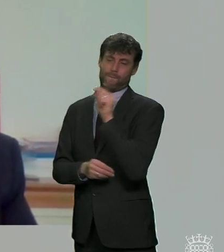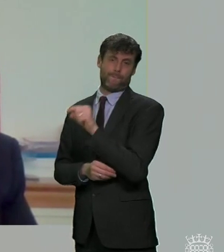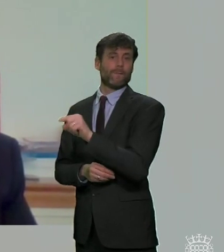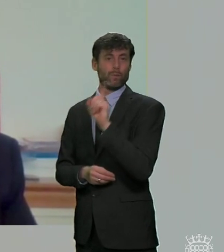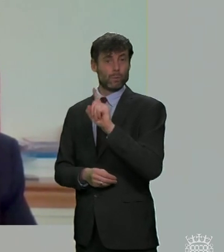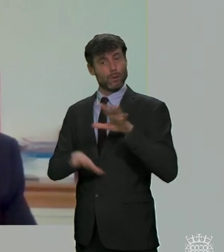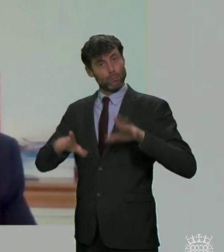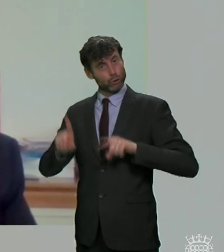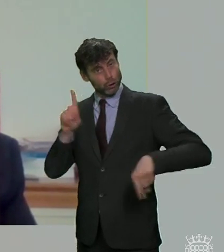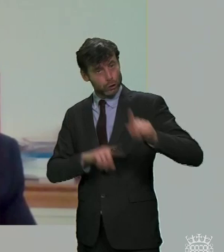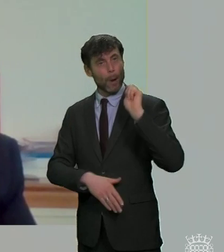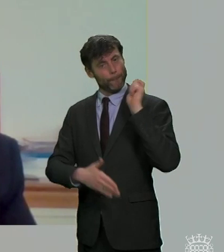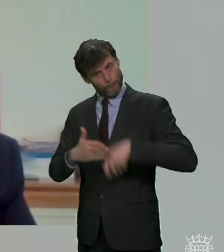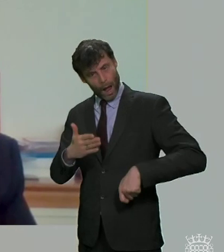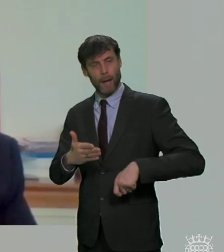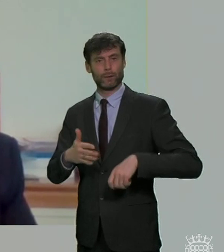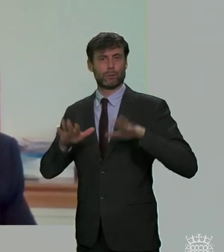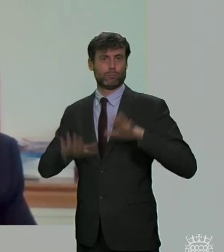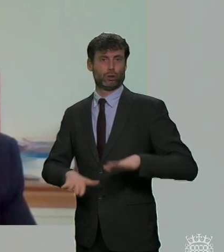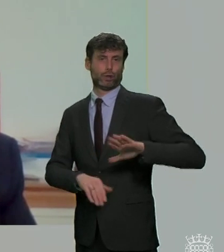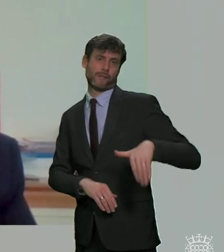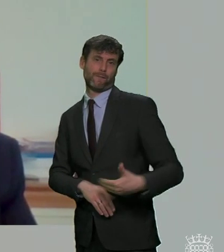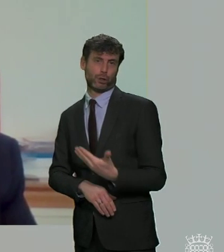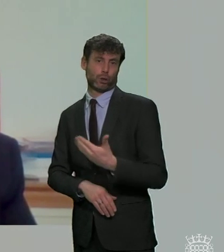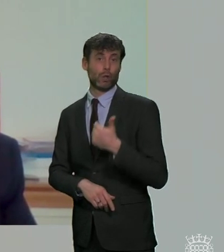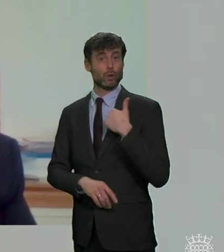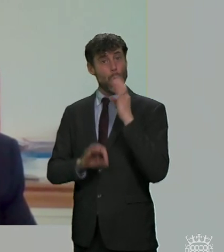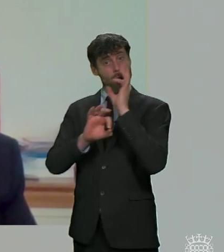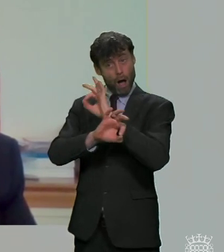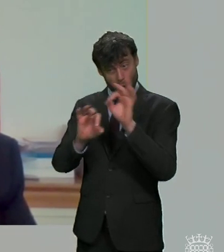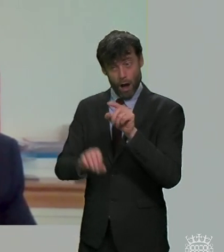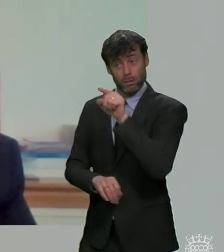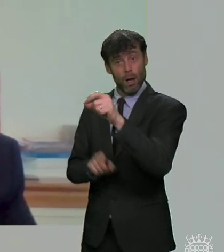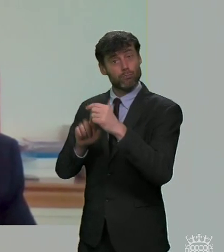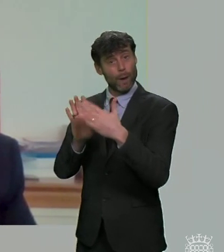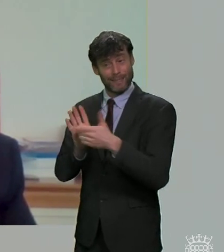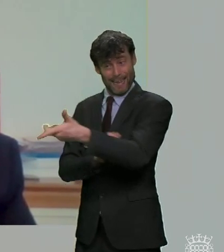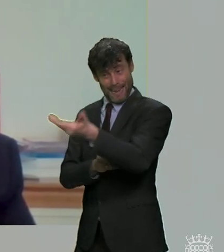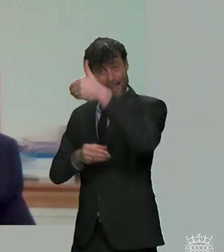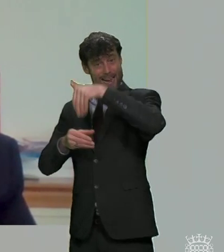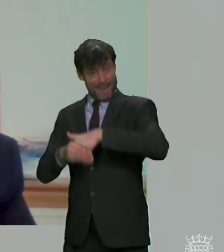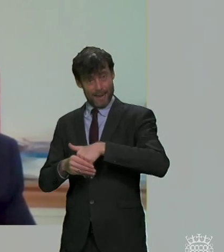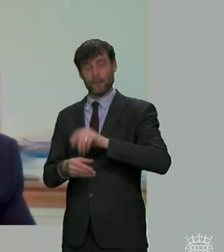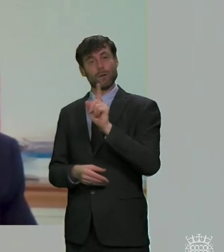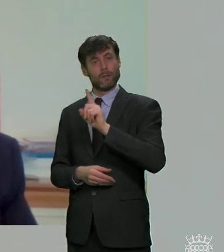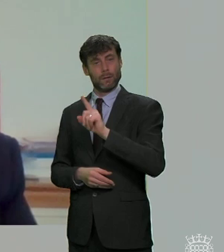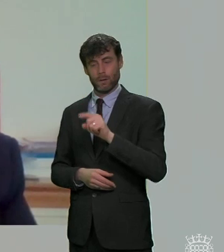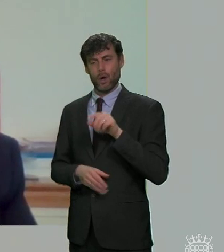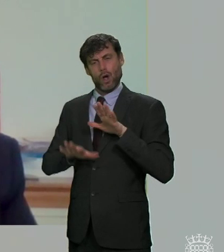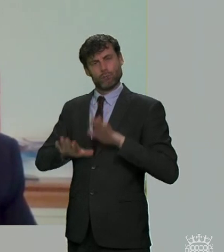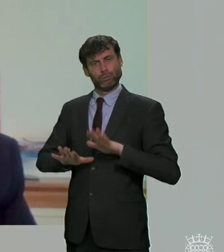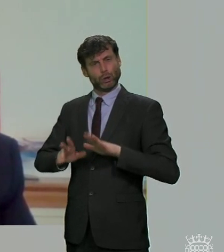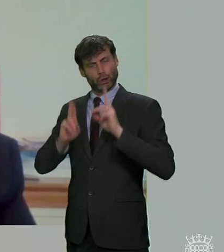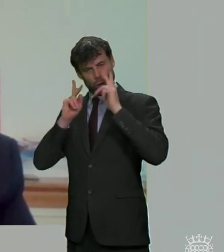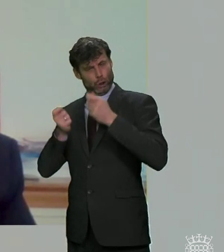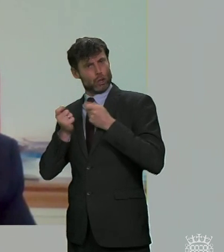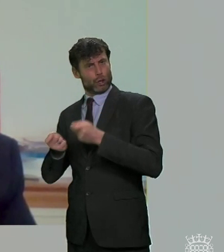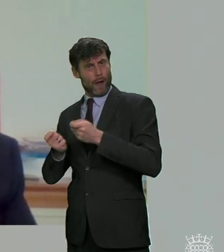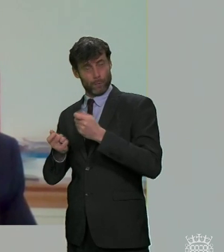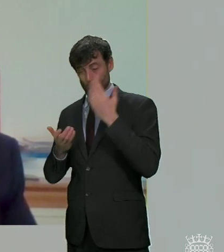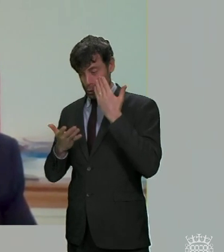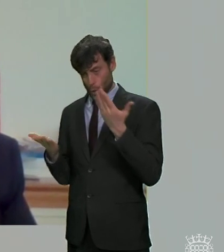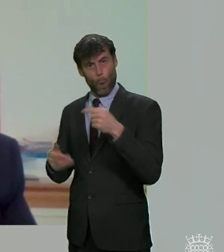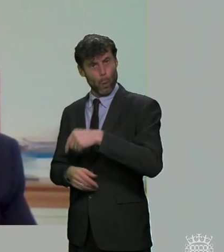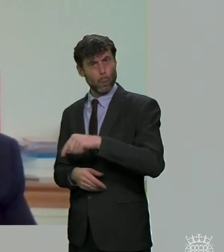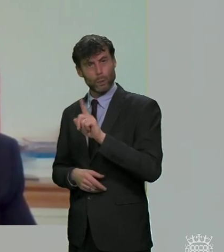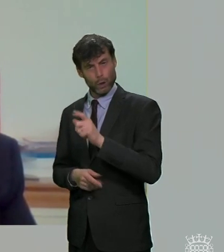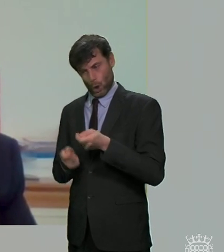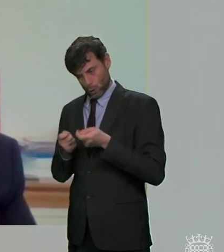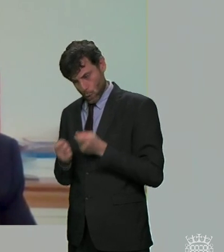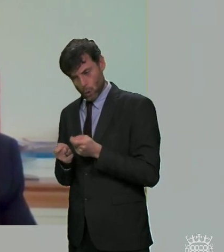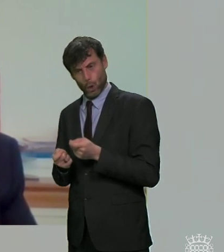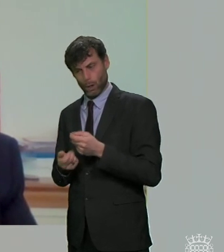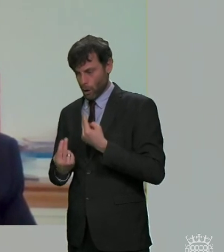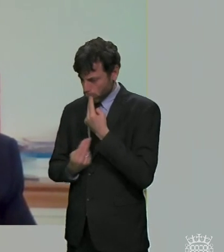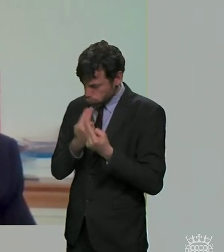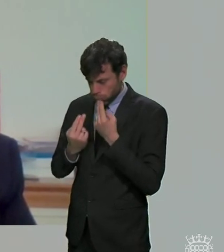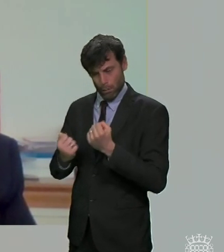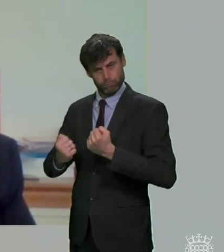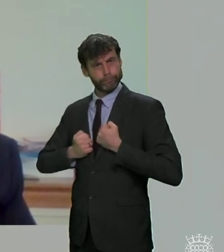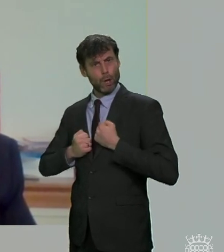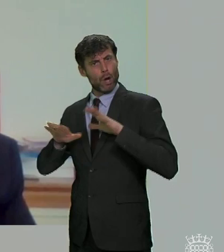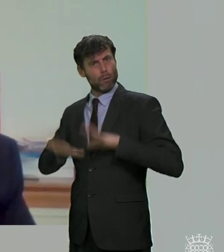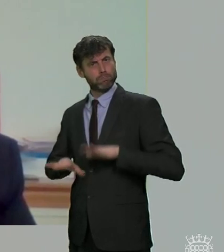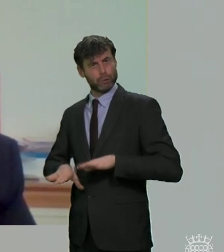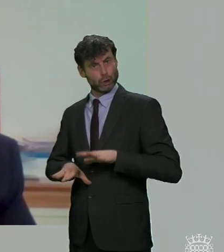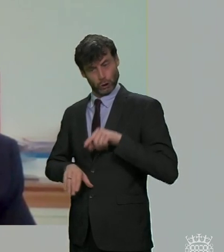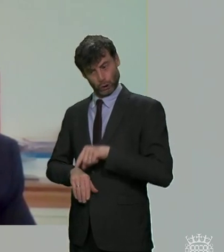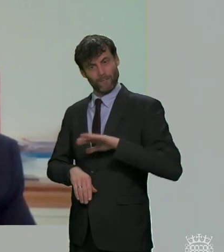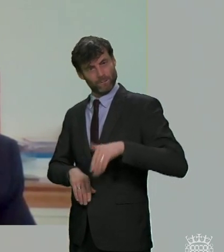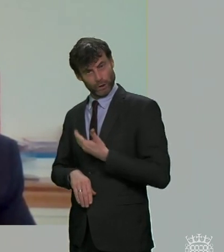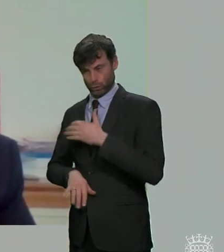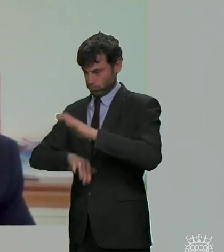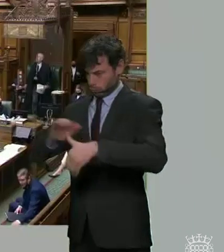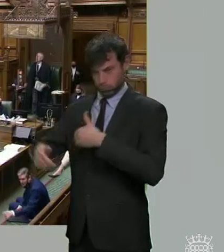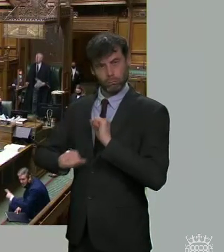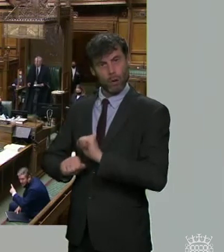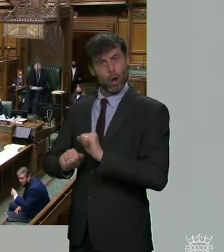As chairman of the all-party parliamentary group on fisheries, could I invite the Prime Minister to join a fantastic British chef to show us how easy it is to prepare and cook a dish using British-caught fish?